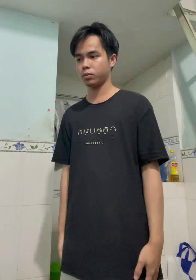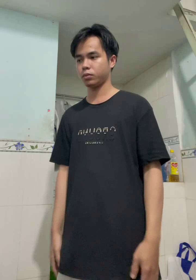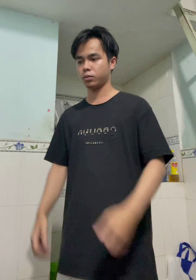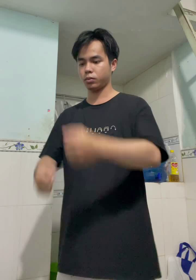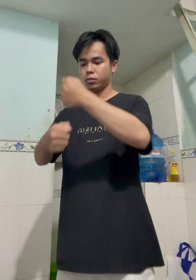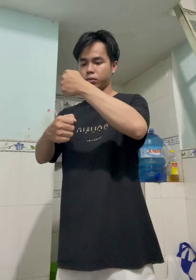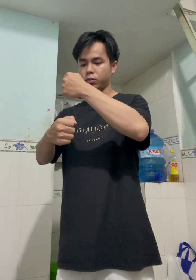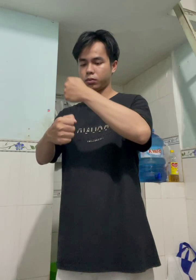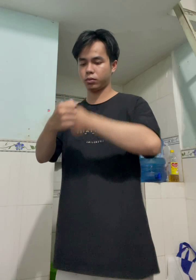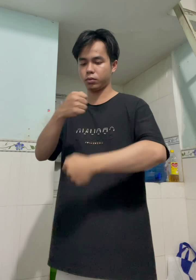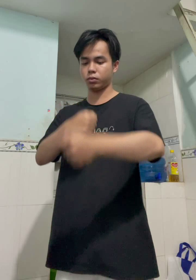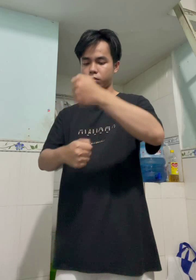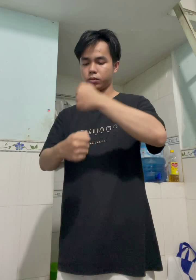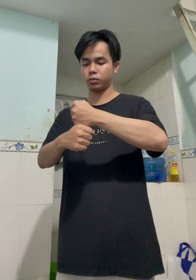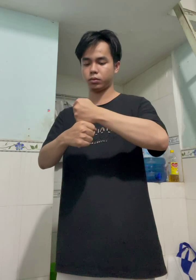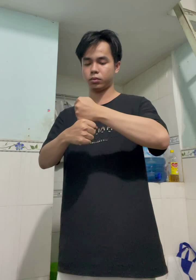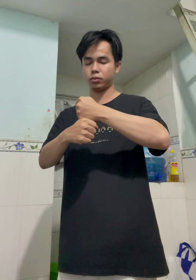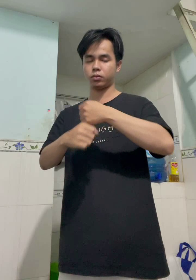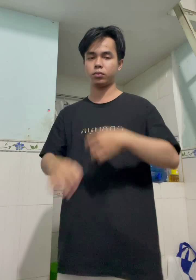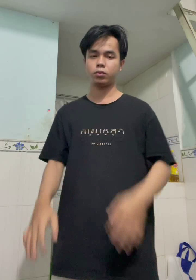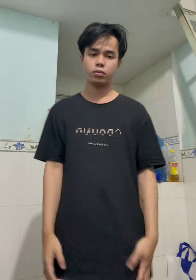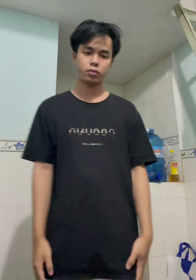nam